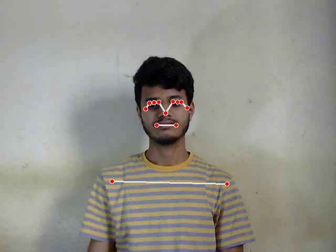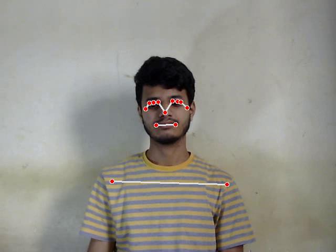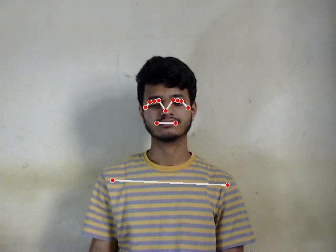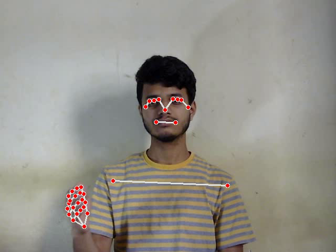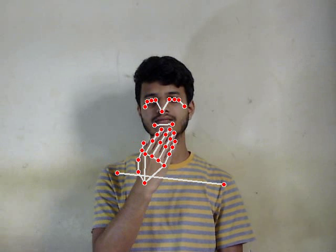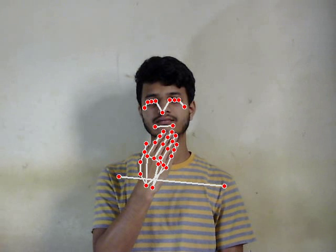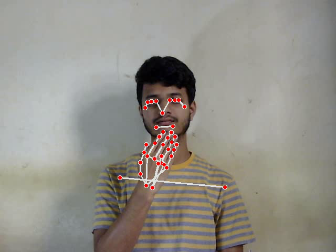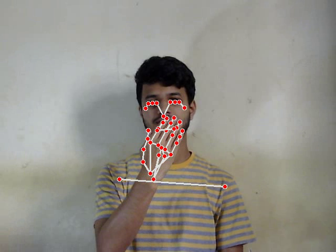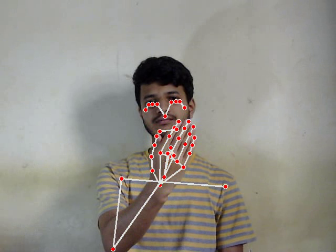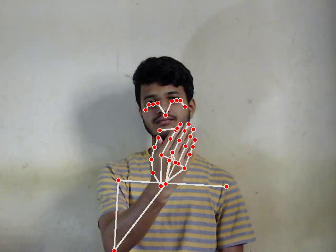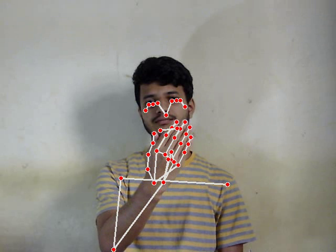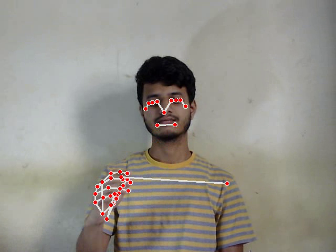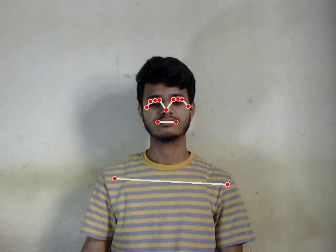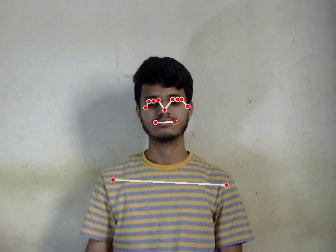thank you